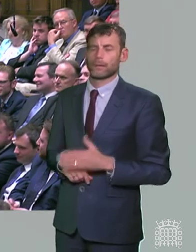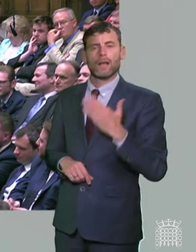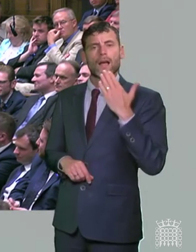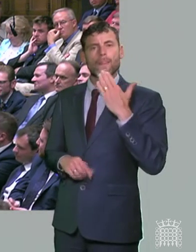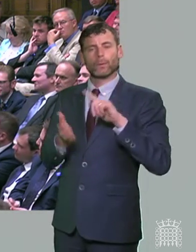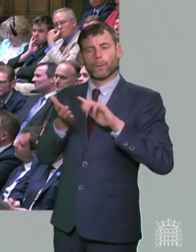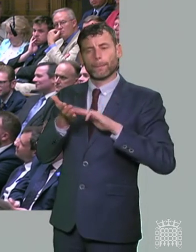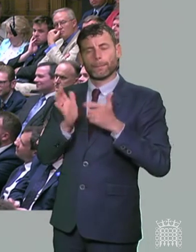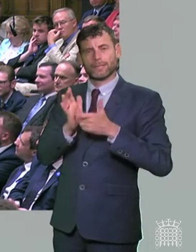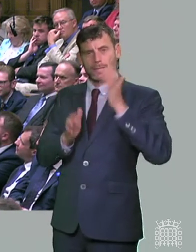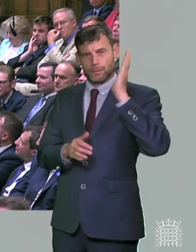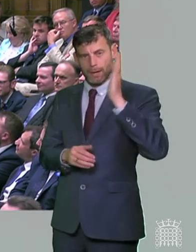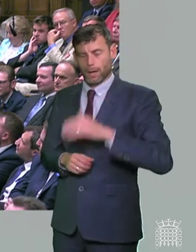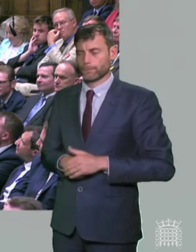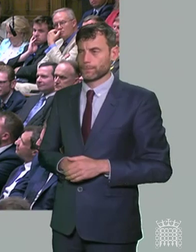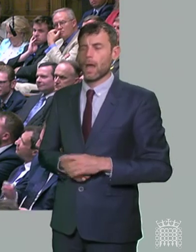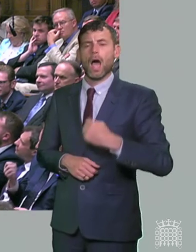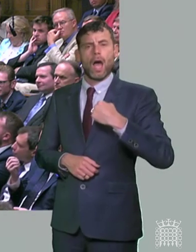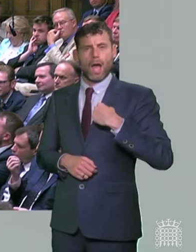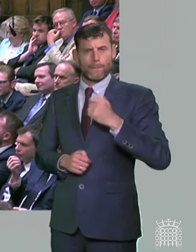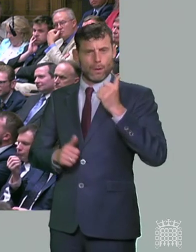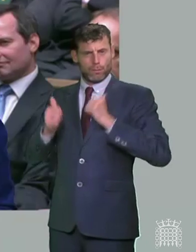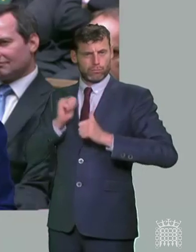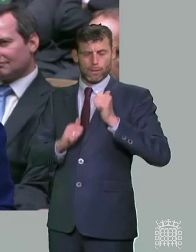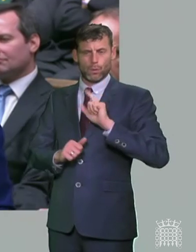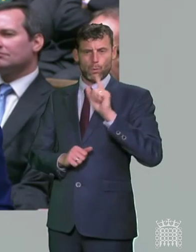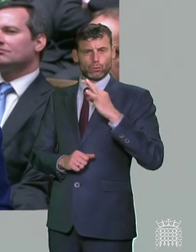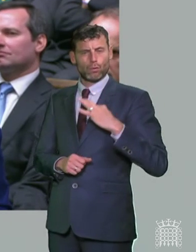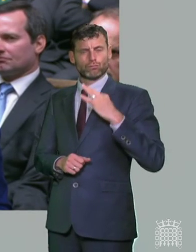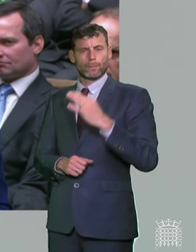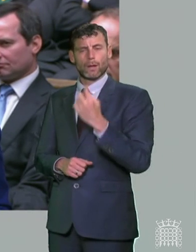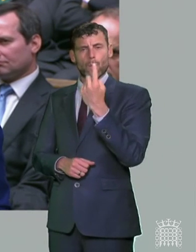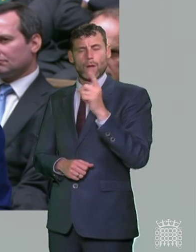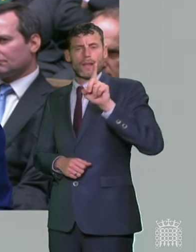I am proud to represent more than 1,000 park home residents.